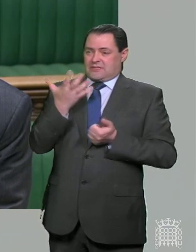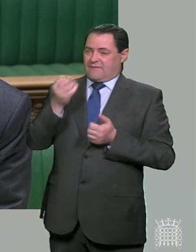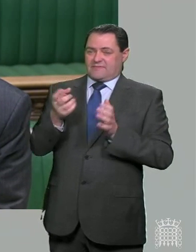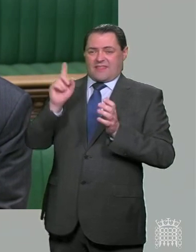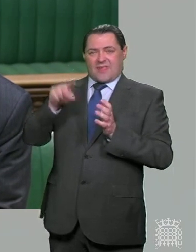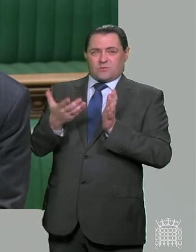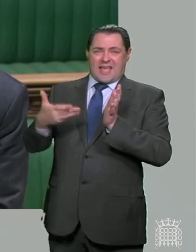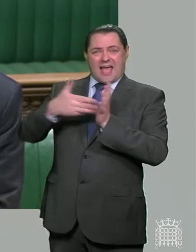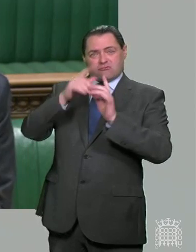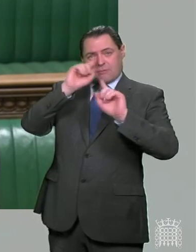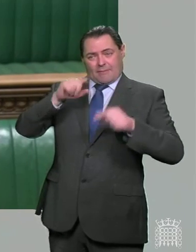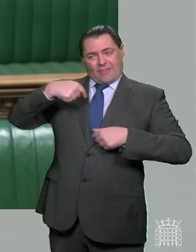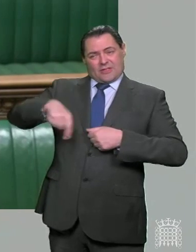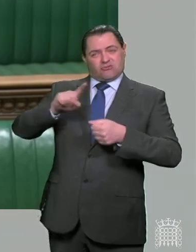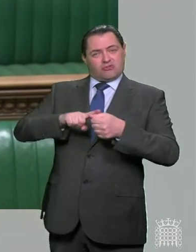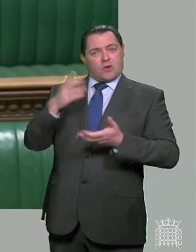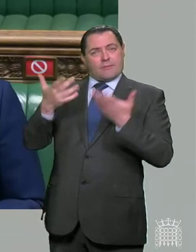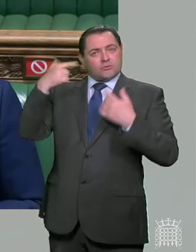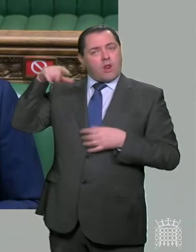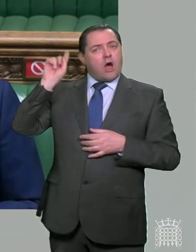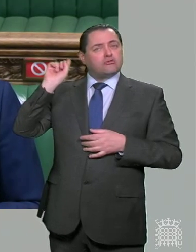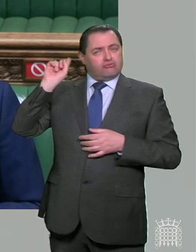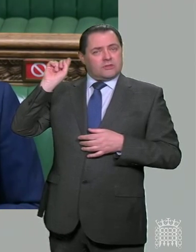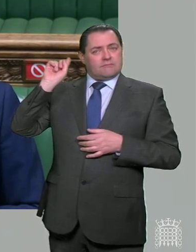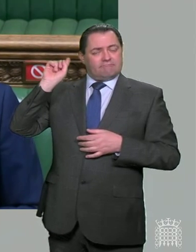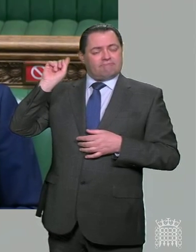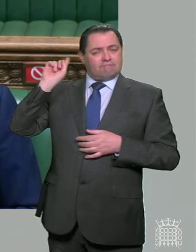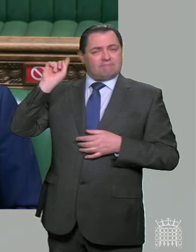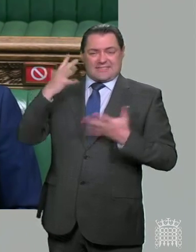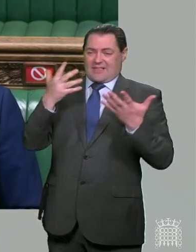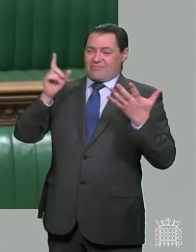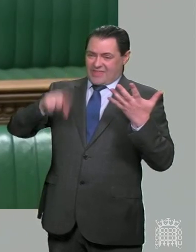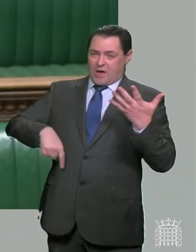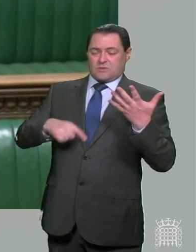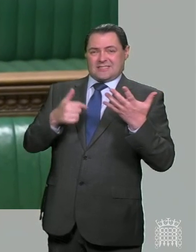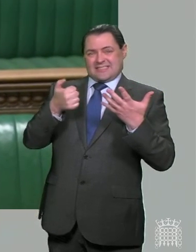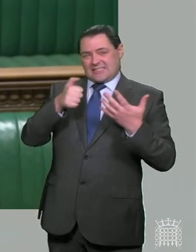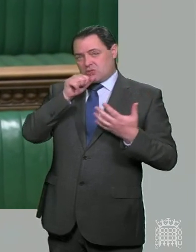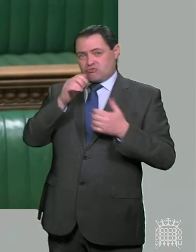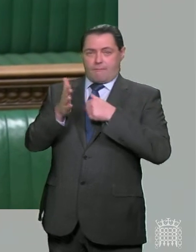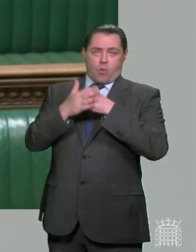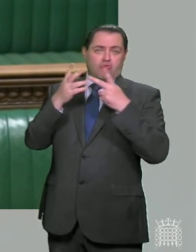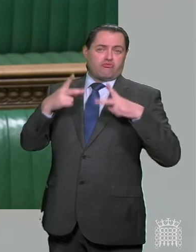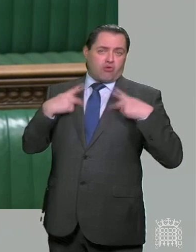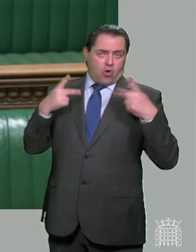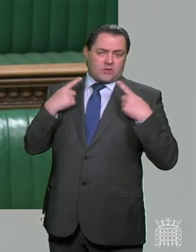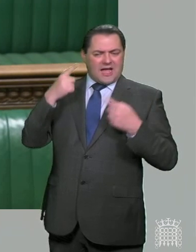There are already 50,000 more people in the NHS this year than there were last year, and 10,600 more nurses.